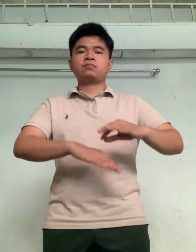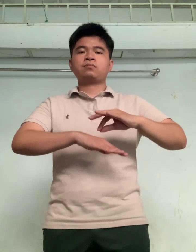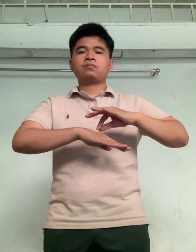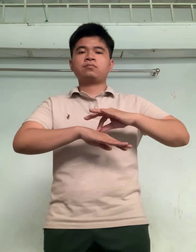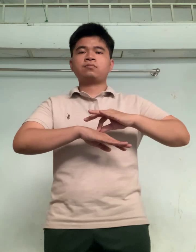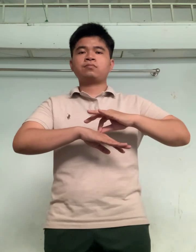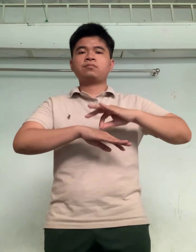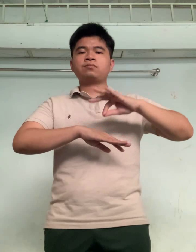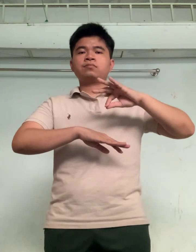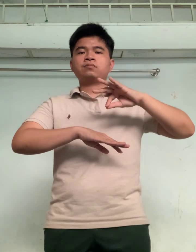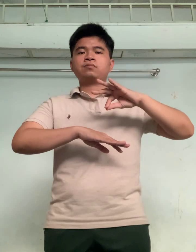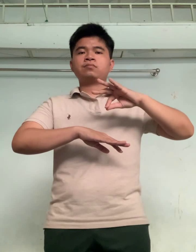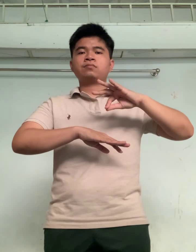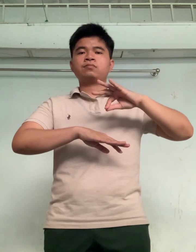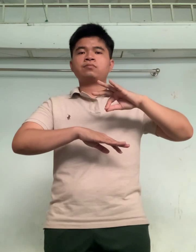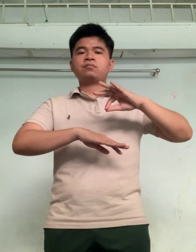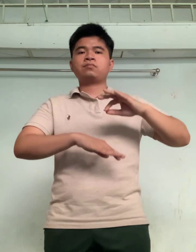tuan